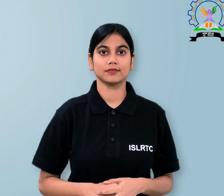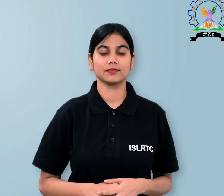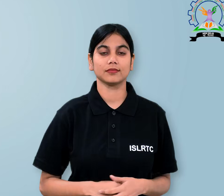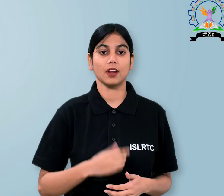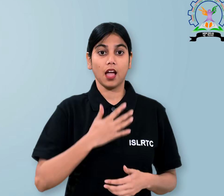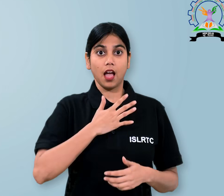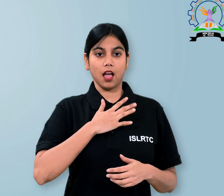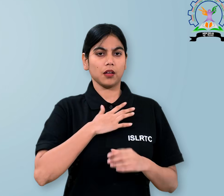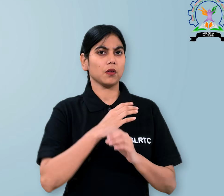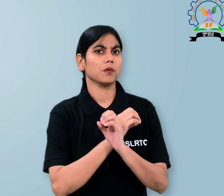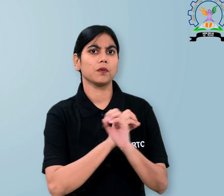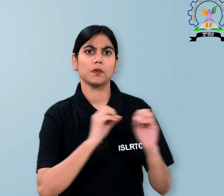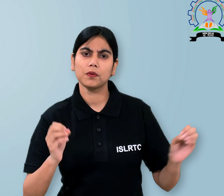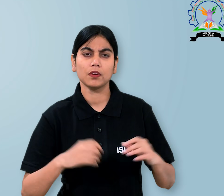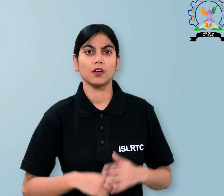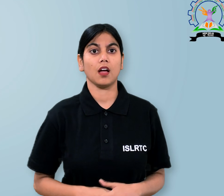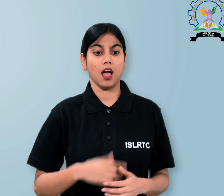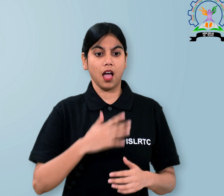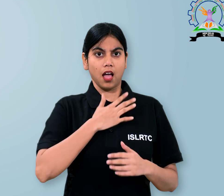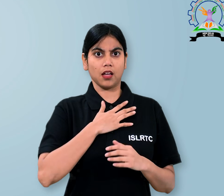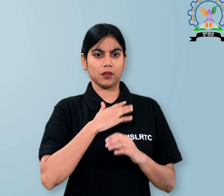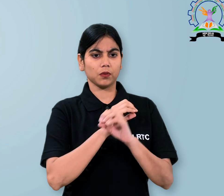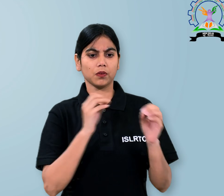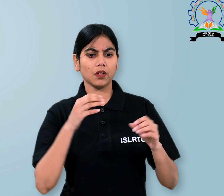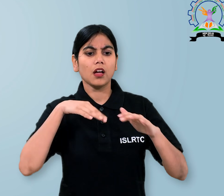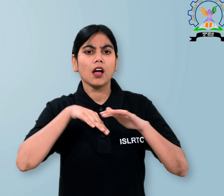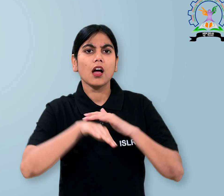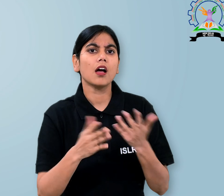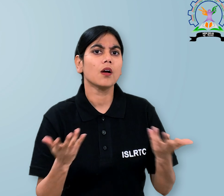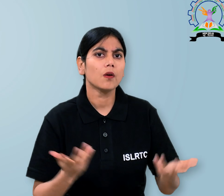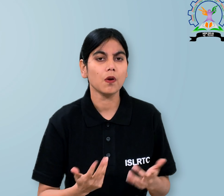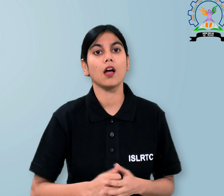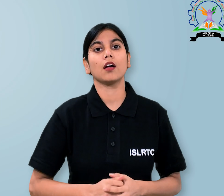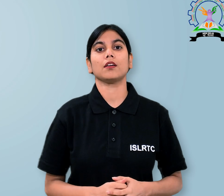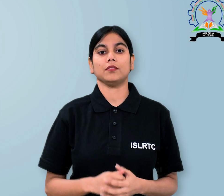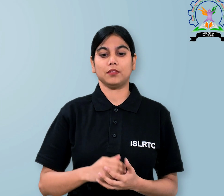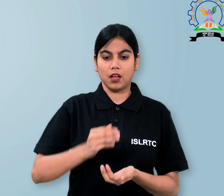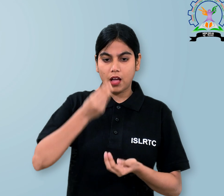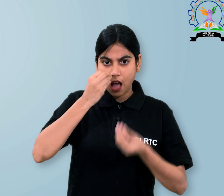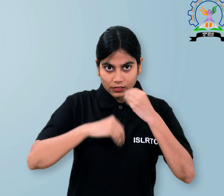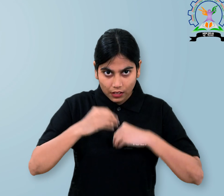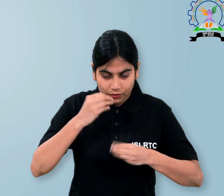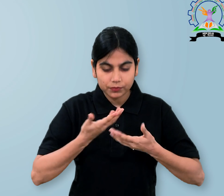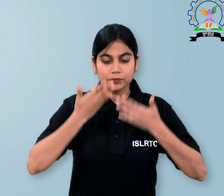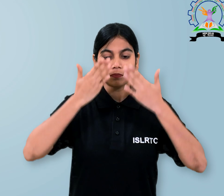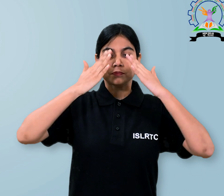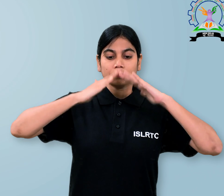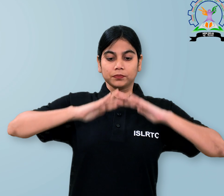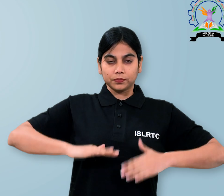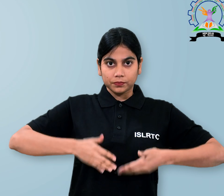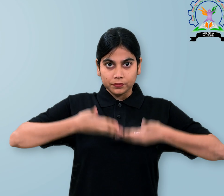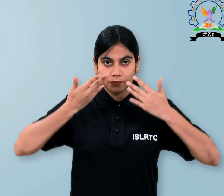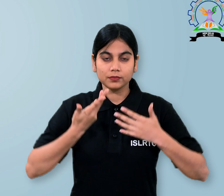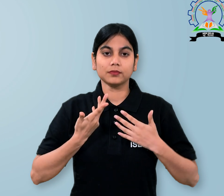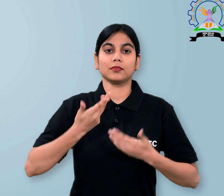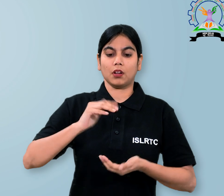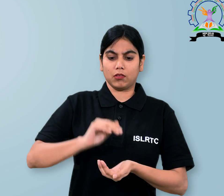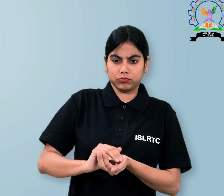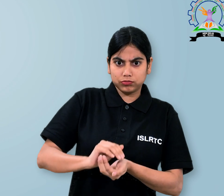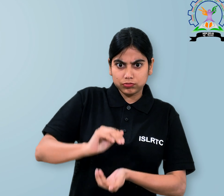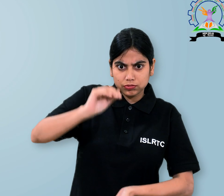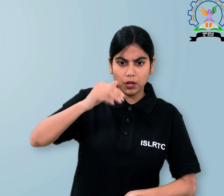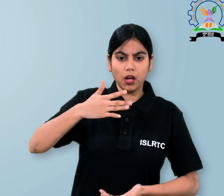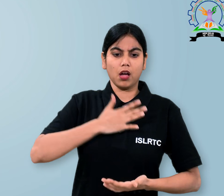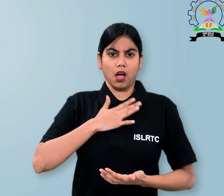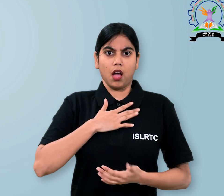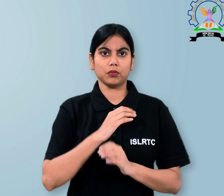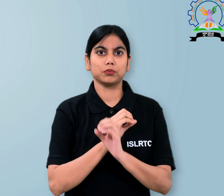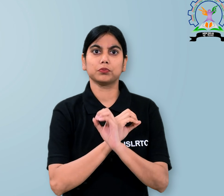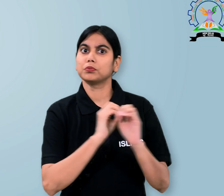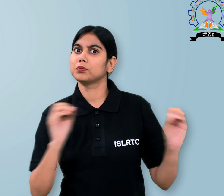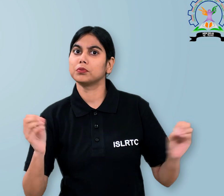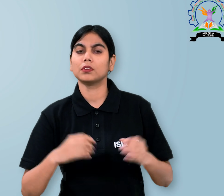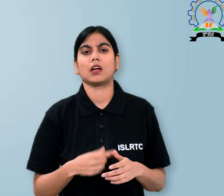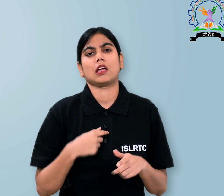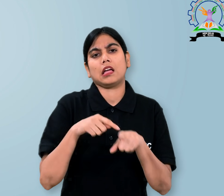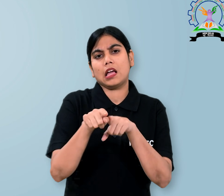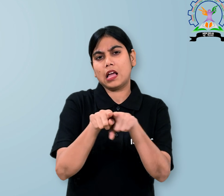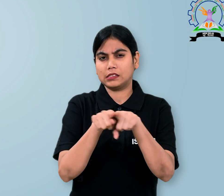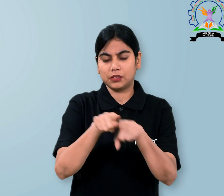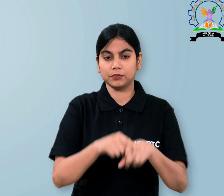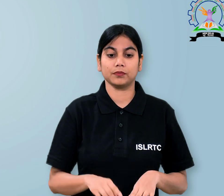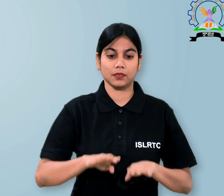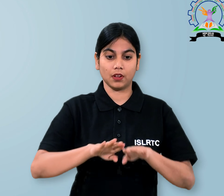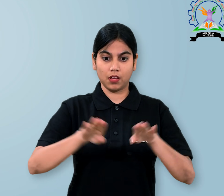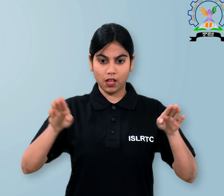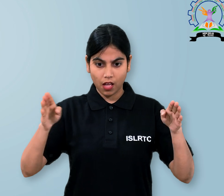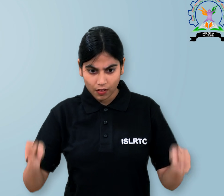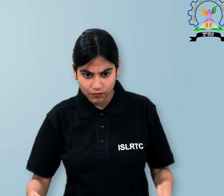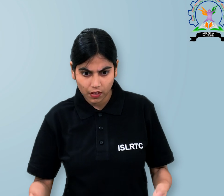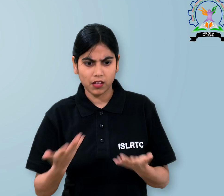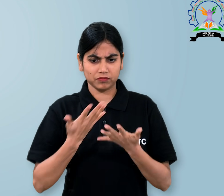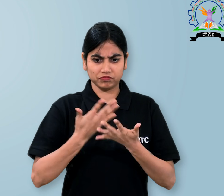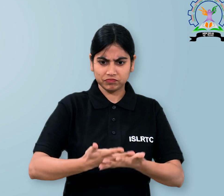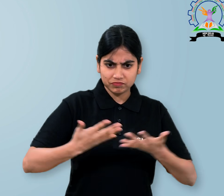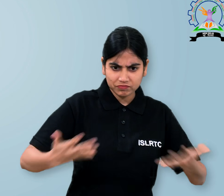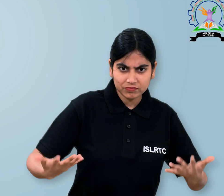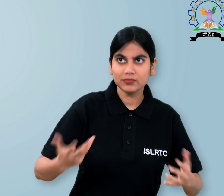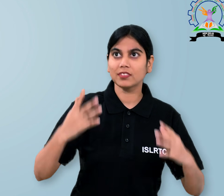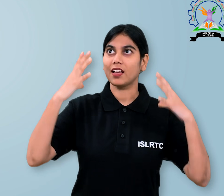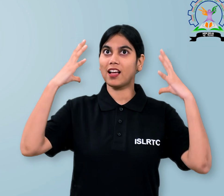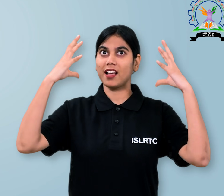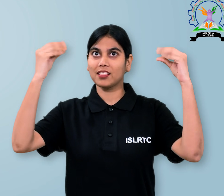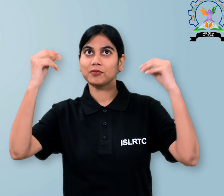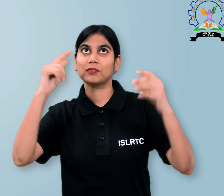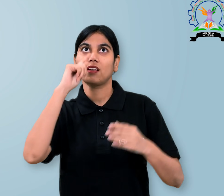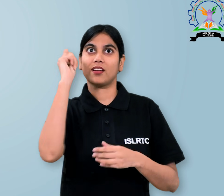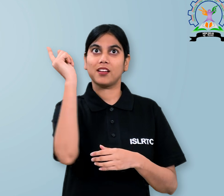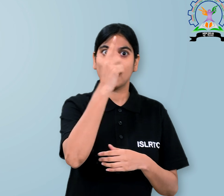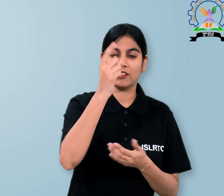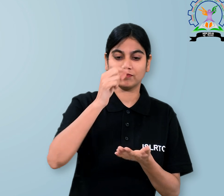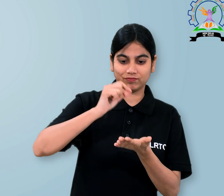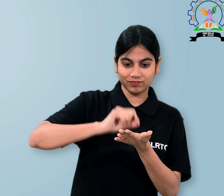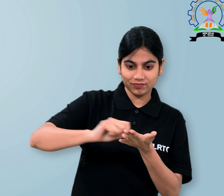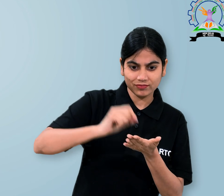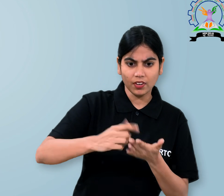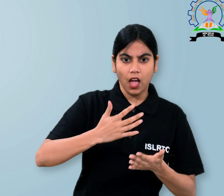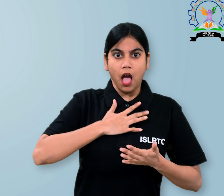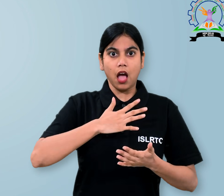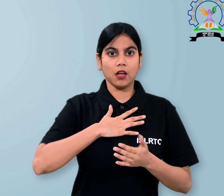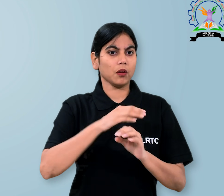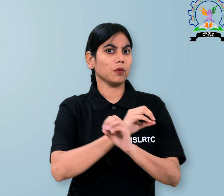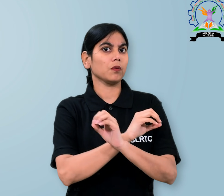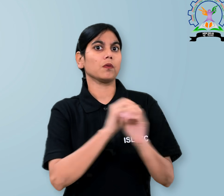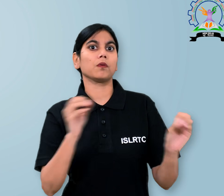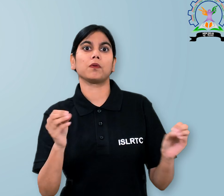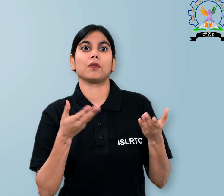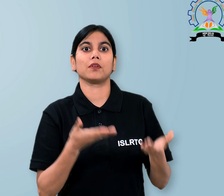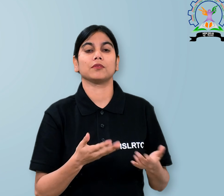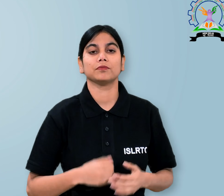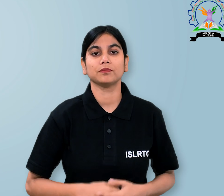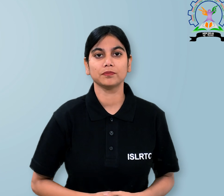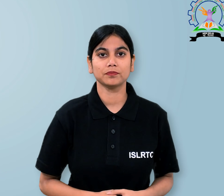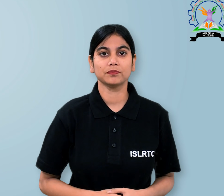Non-Living Non-living things are not alive. They do not possess life. They do not have cells and do not grow or show locomotion / movement.